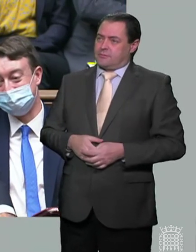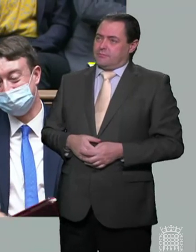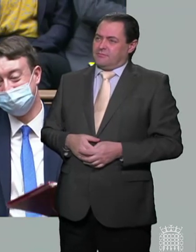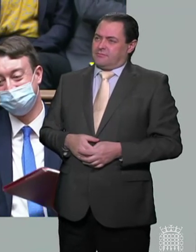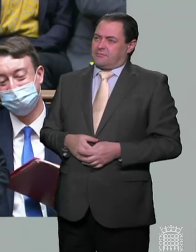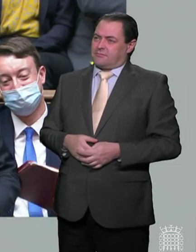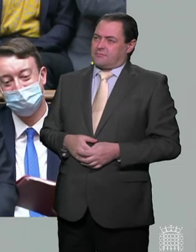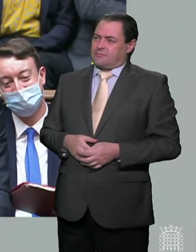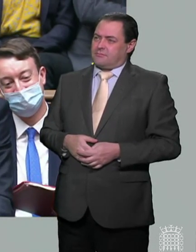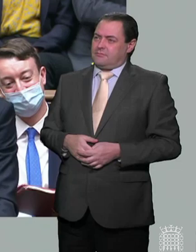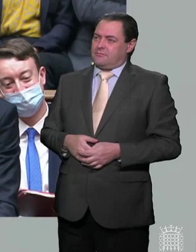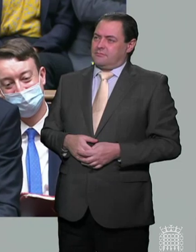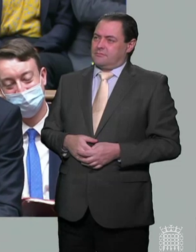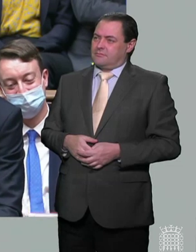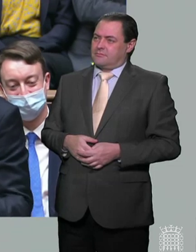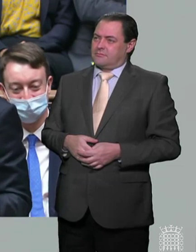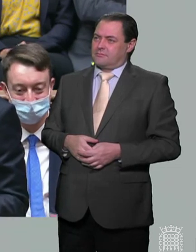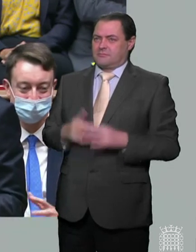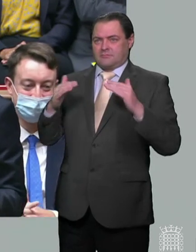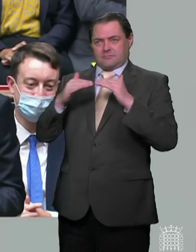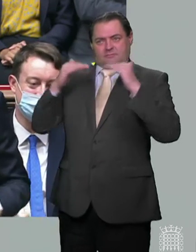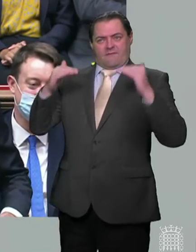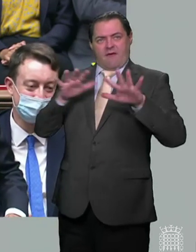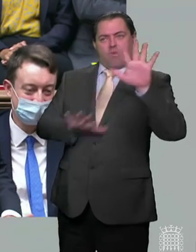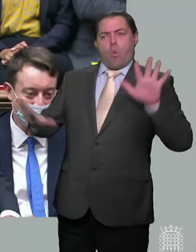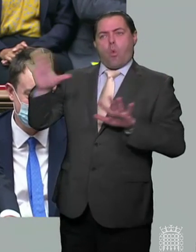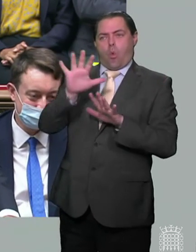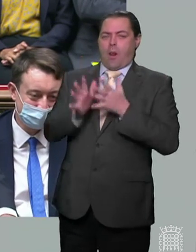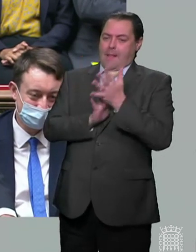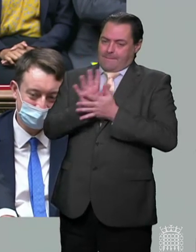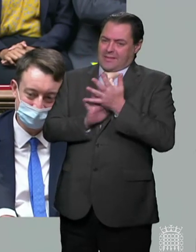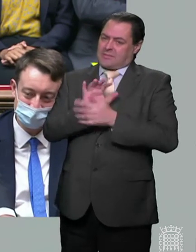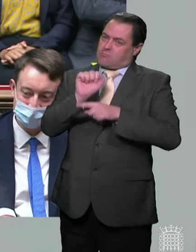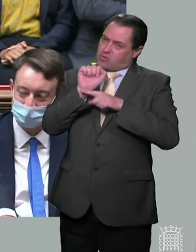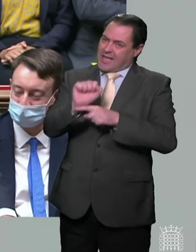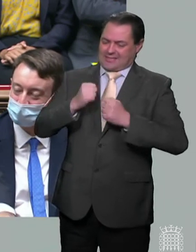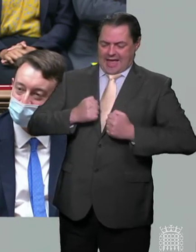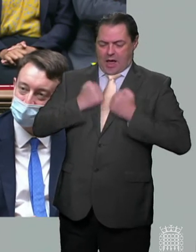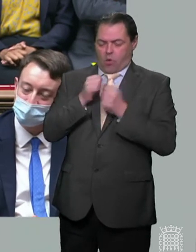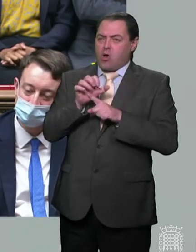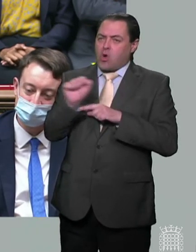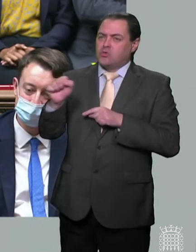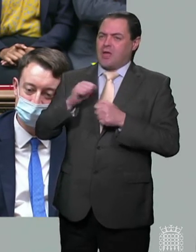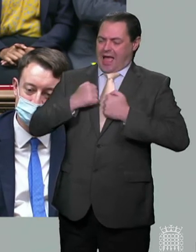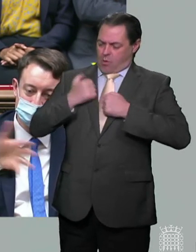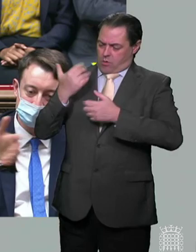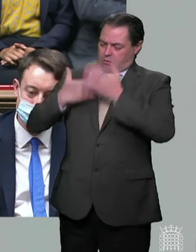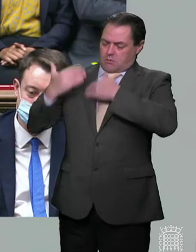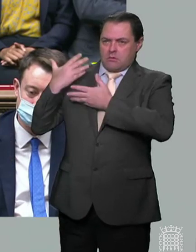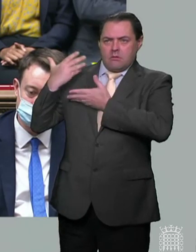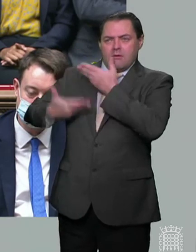Levelling up is also about protecting our unique culture and heritage.